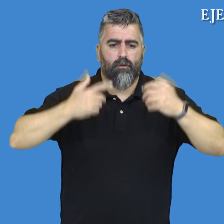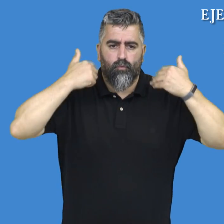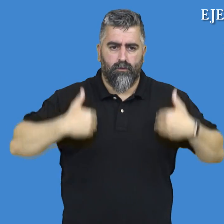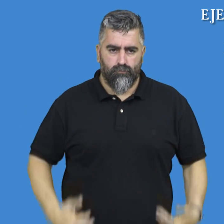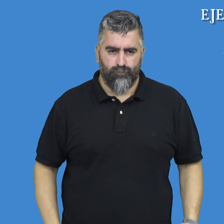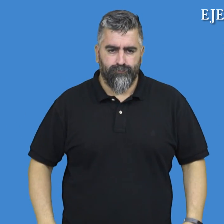cuerpo